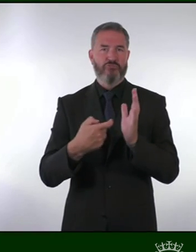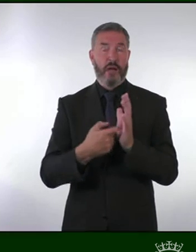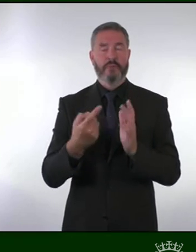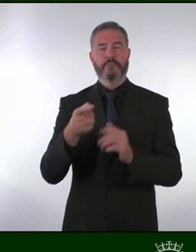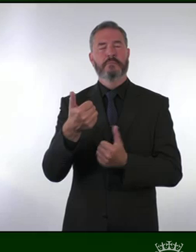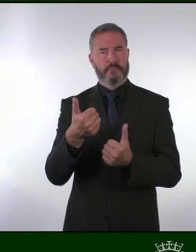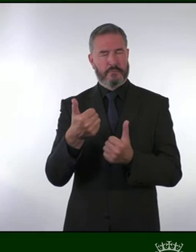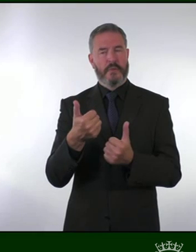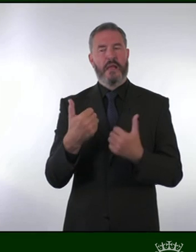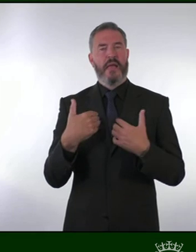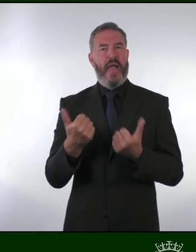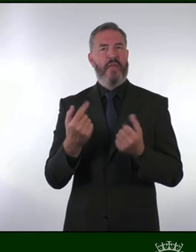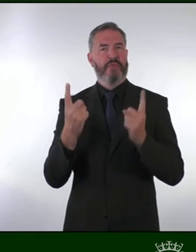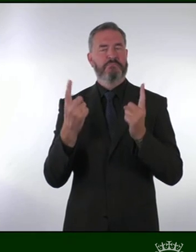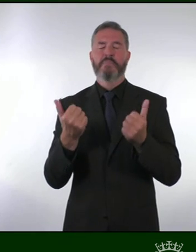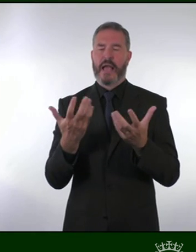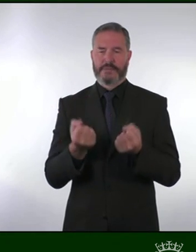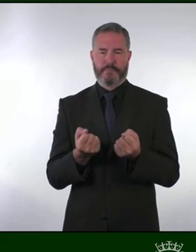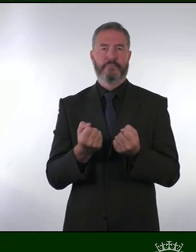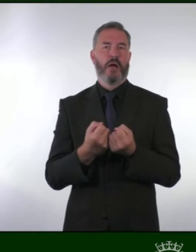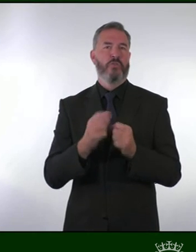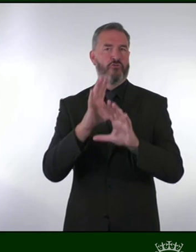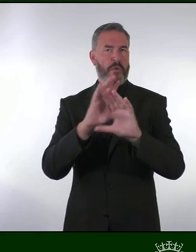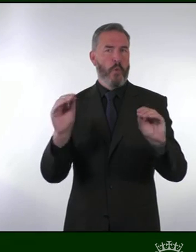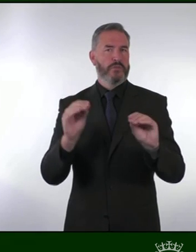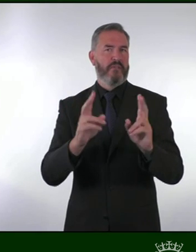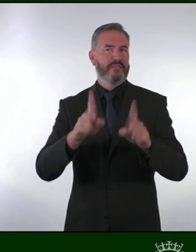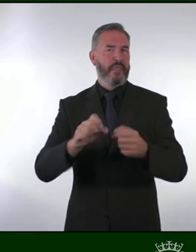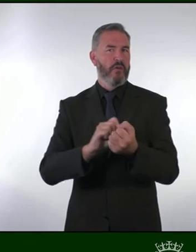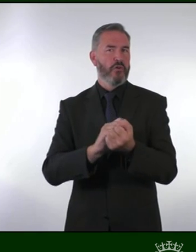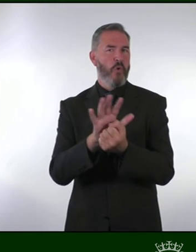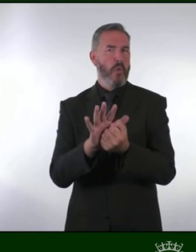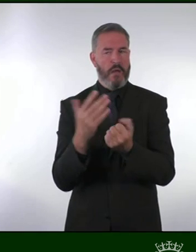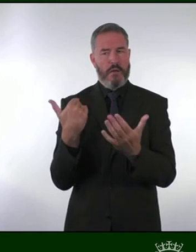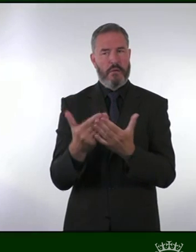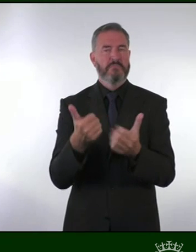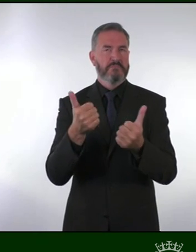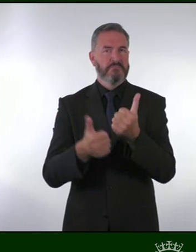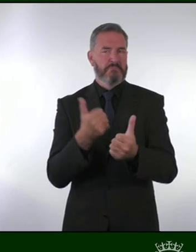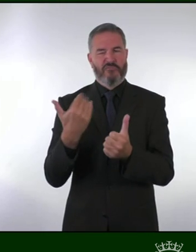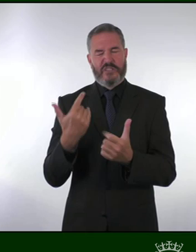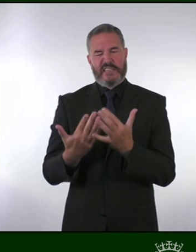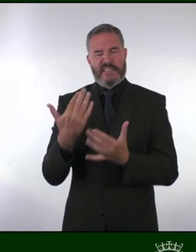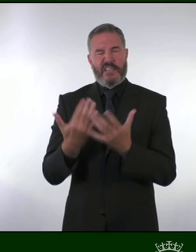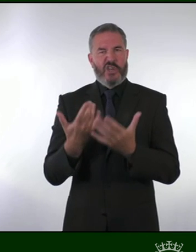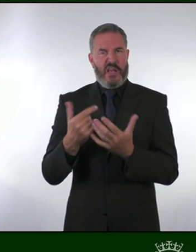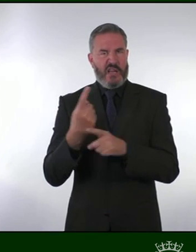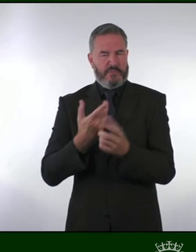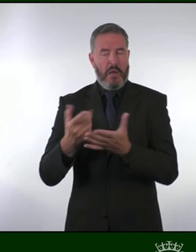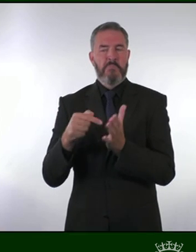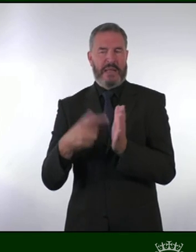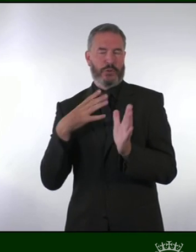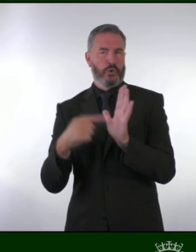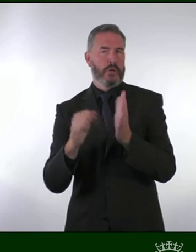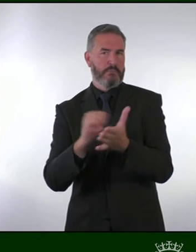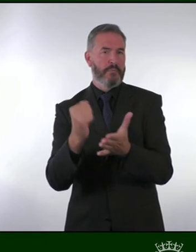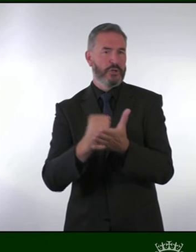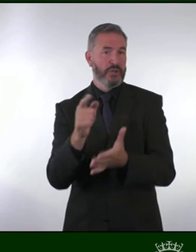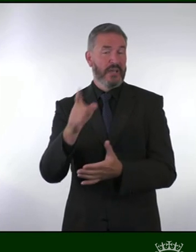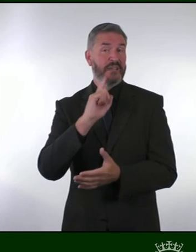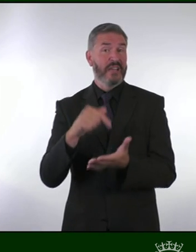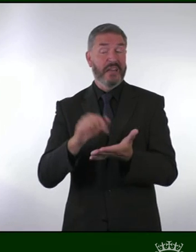I welcome the Health Secretary’s call for a review of the reporting of coronavirus deaths, as I raised this point recently with the national statistician at a Public Administration and Constitutional Affairs Committee evidence session.